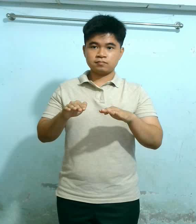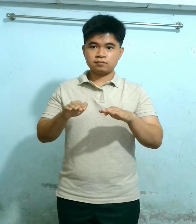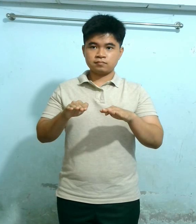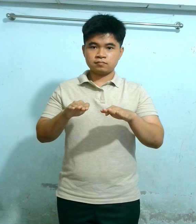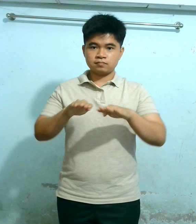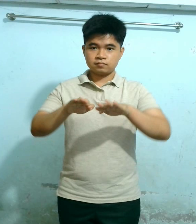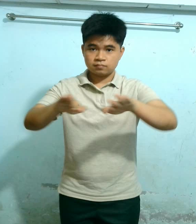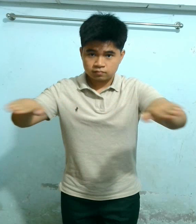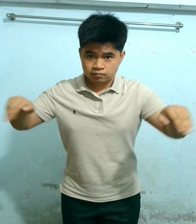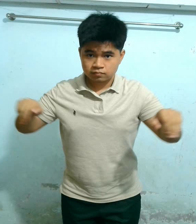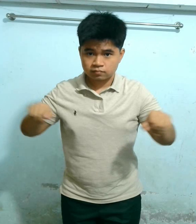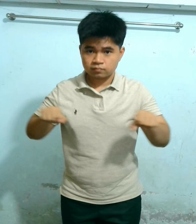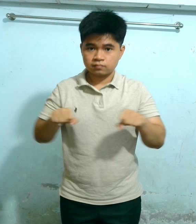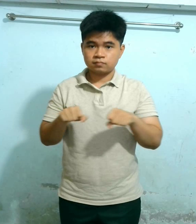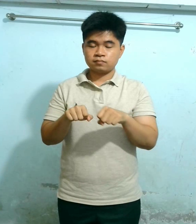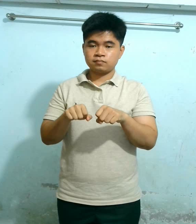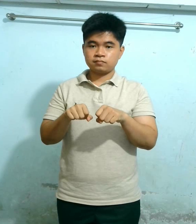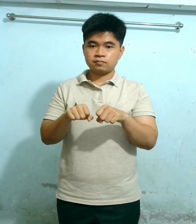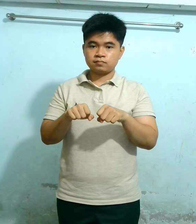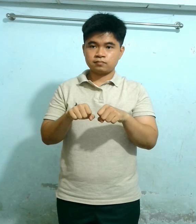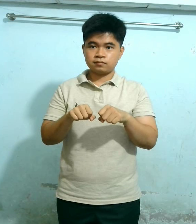boi